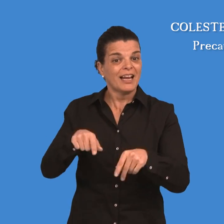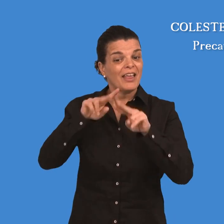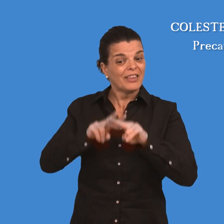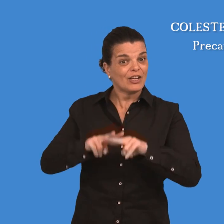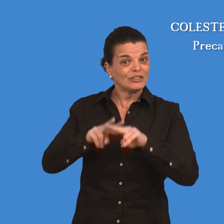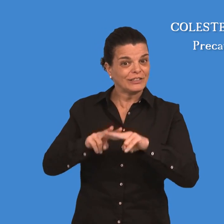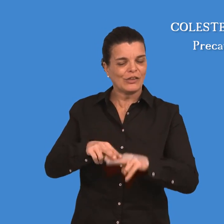revisar